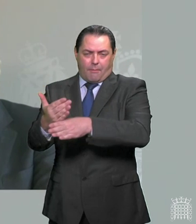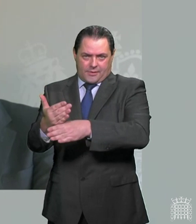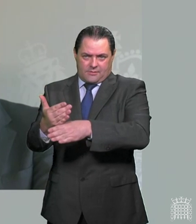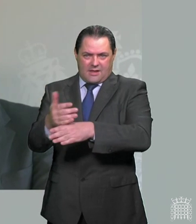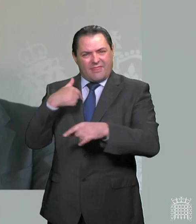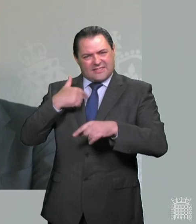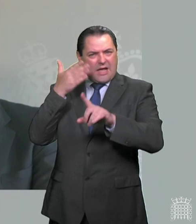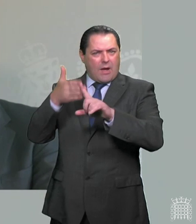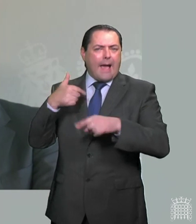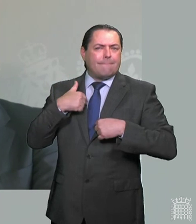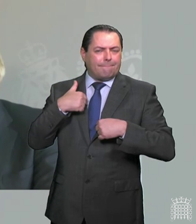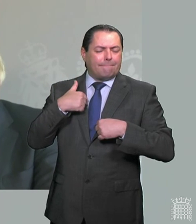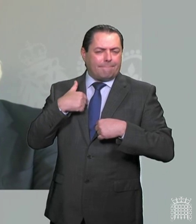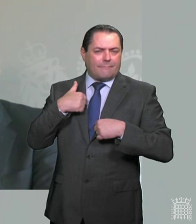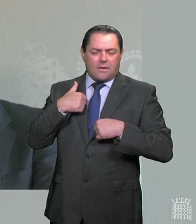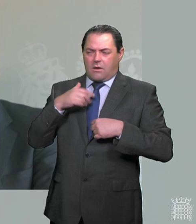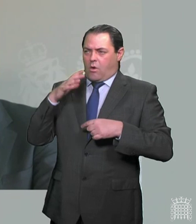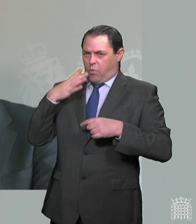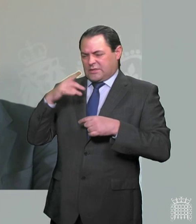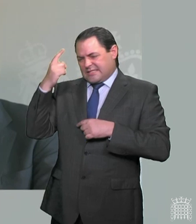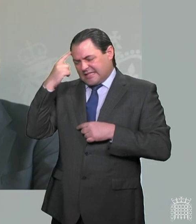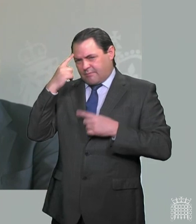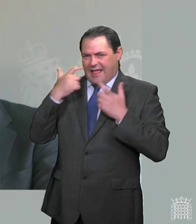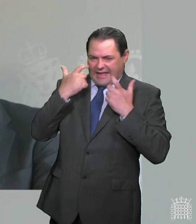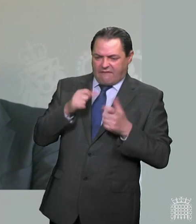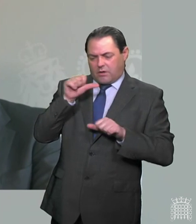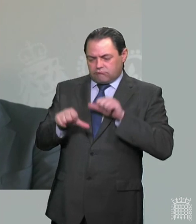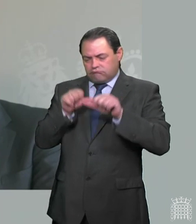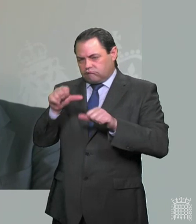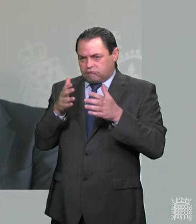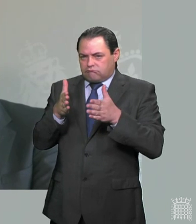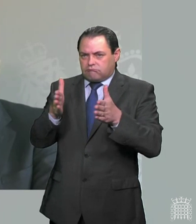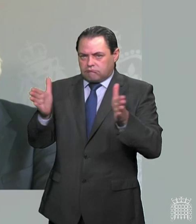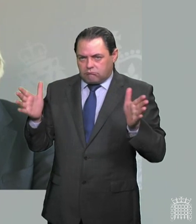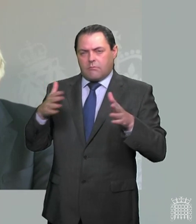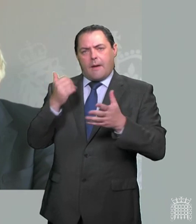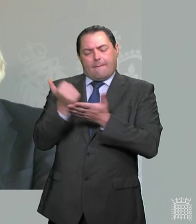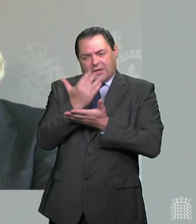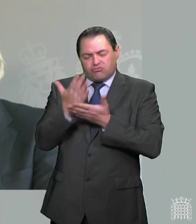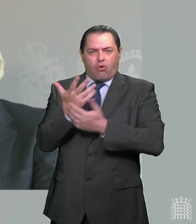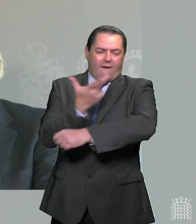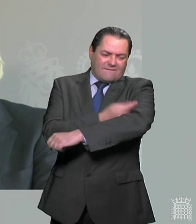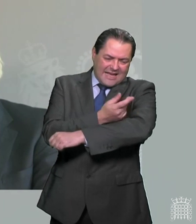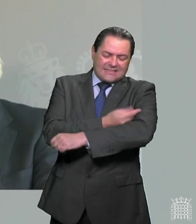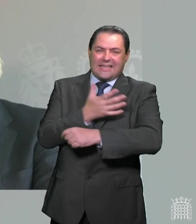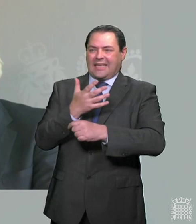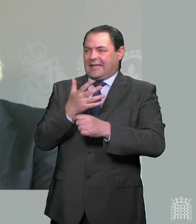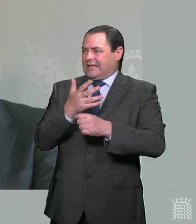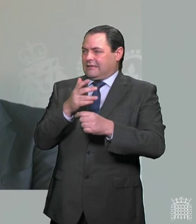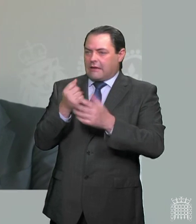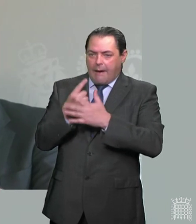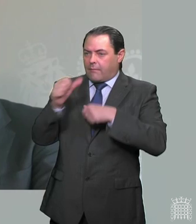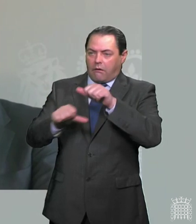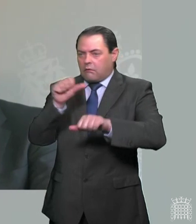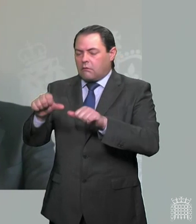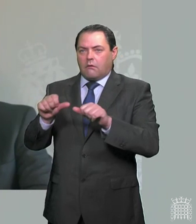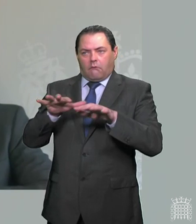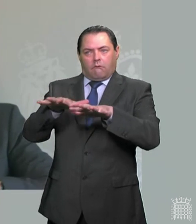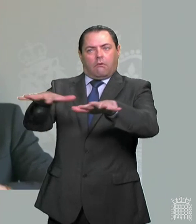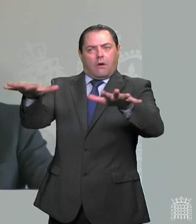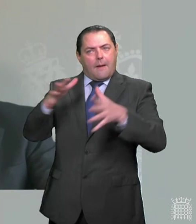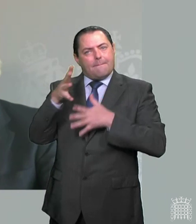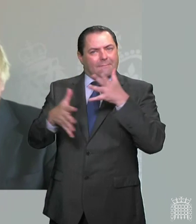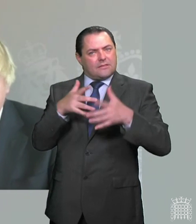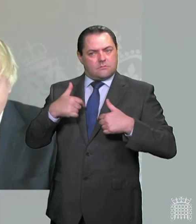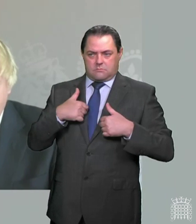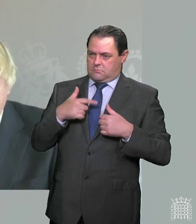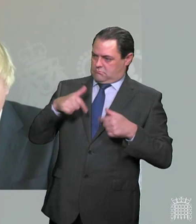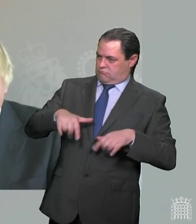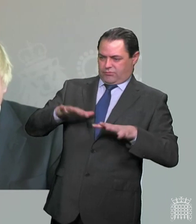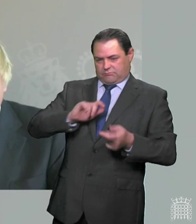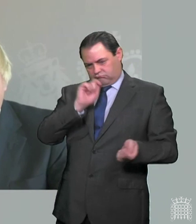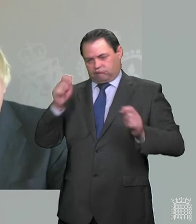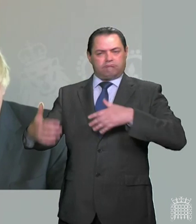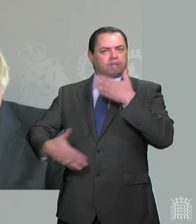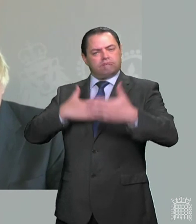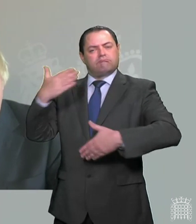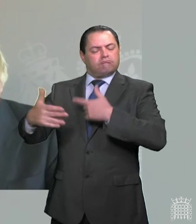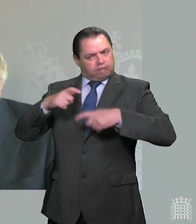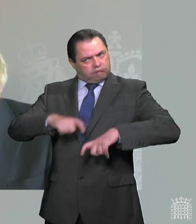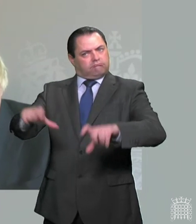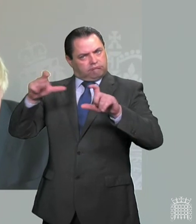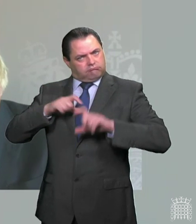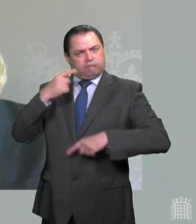That is the agenda of this Government. By taking sensible, cautious decisions and rolling out the vaccines in the way that we have, we have been able to get this country moving and to keep it moving.